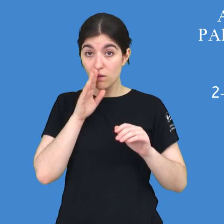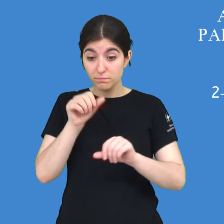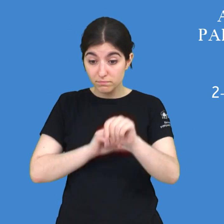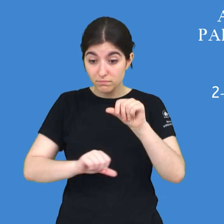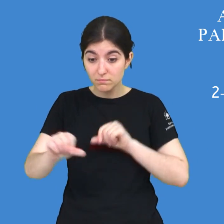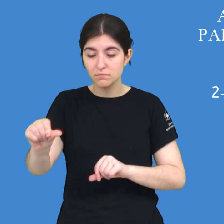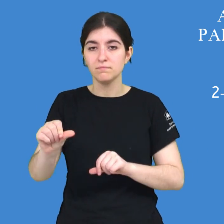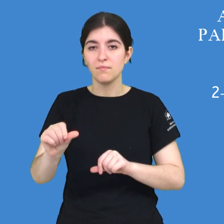a partir de